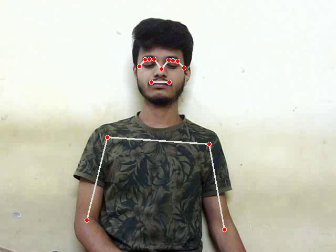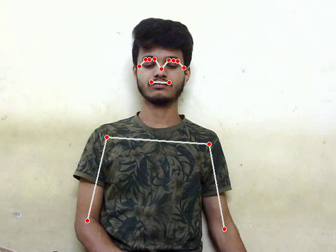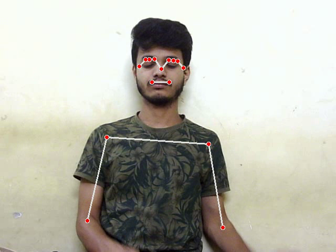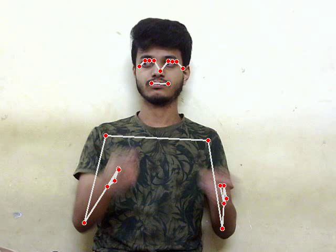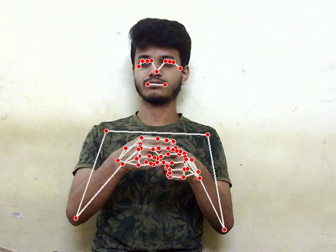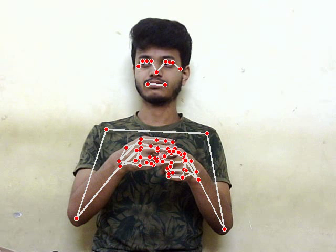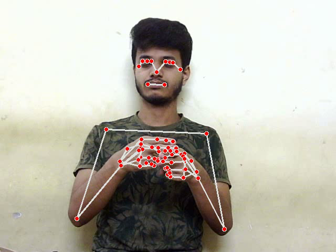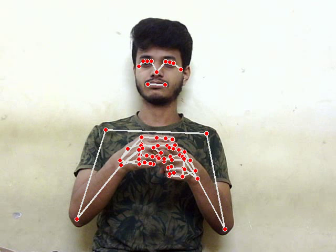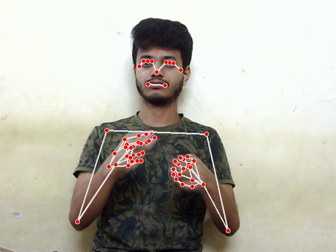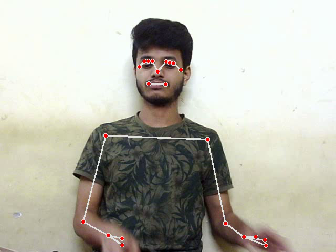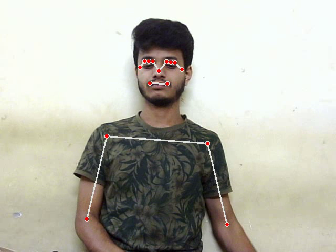name